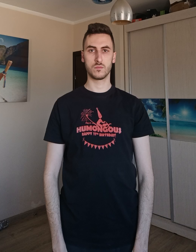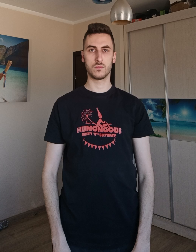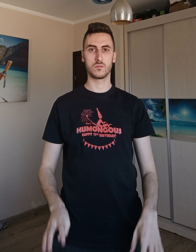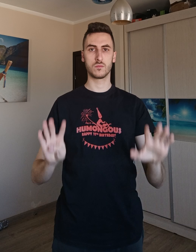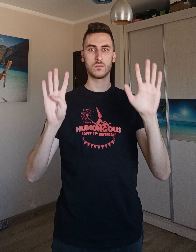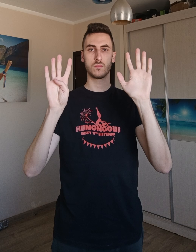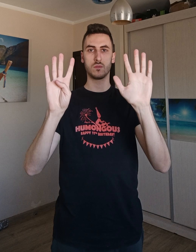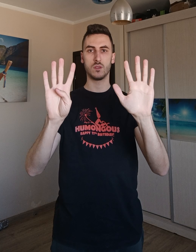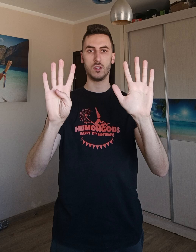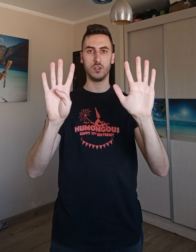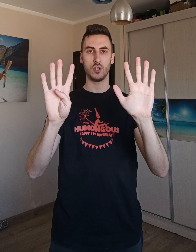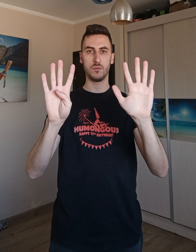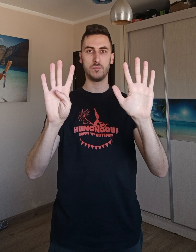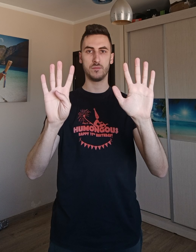תשע